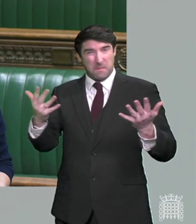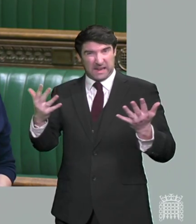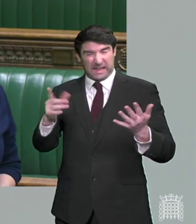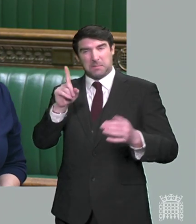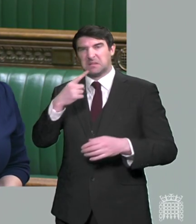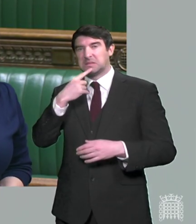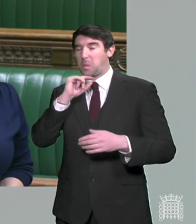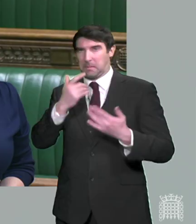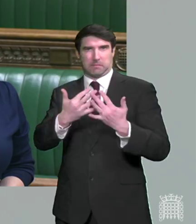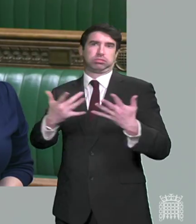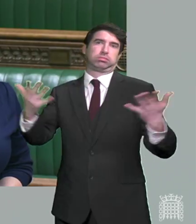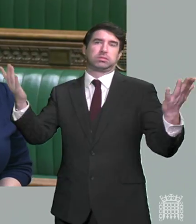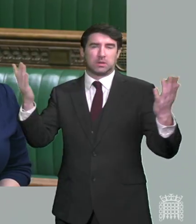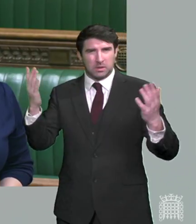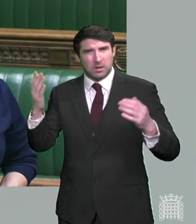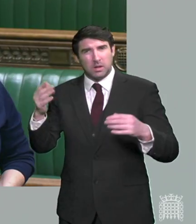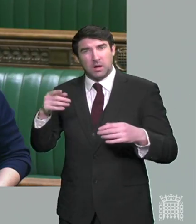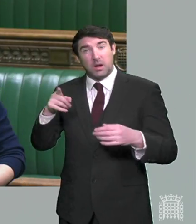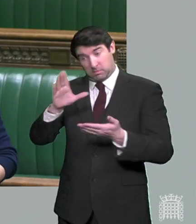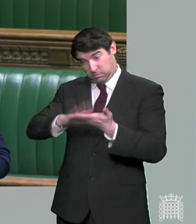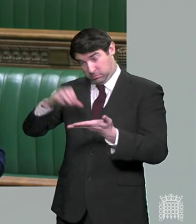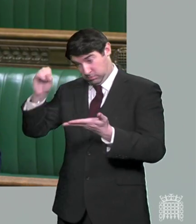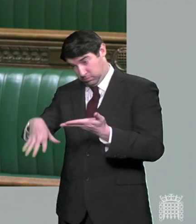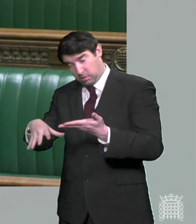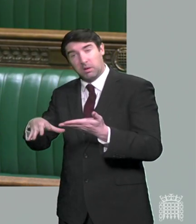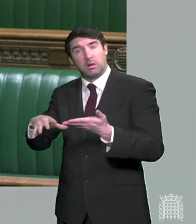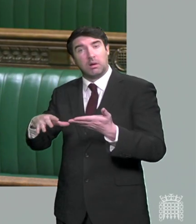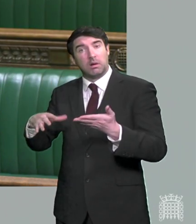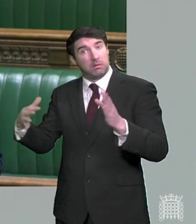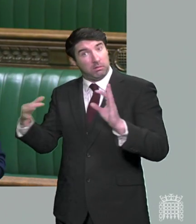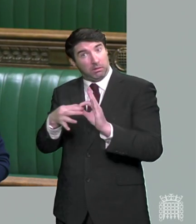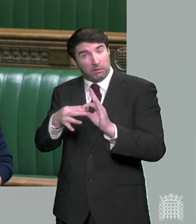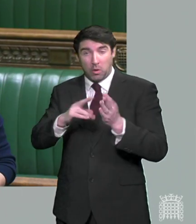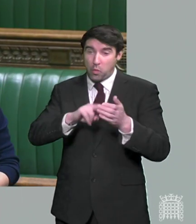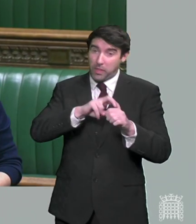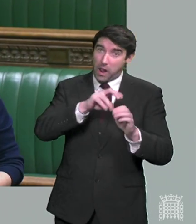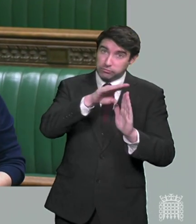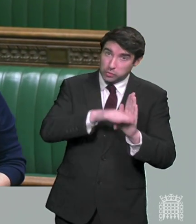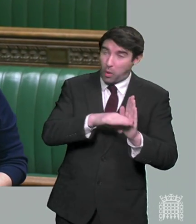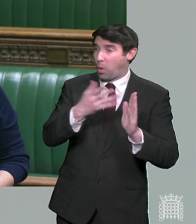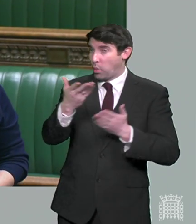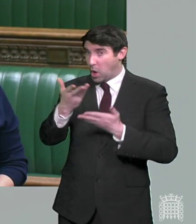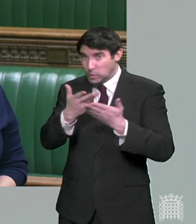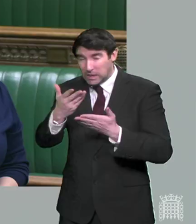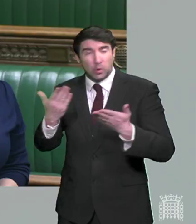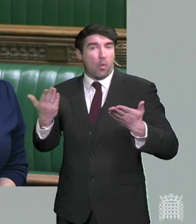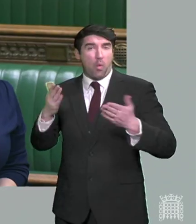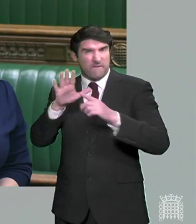We do not know how it will work with the existing Northern Ireland protocol, or with whatever revised protocol may exist in a few months’ time.